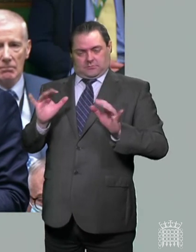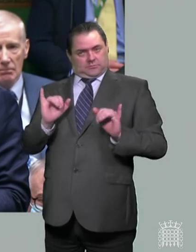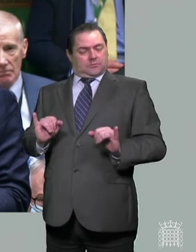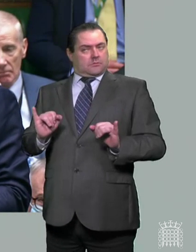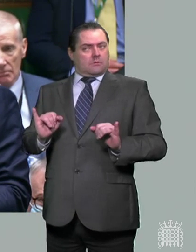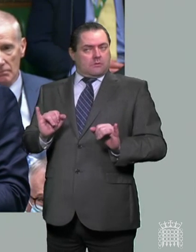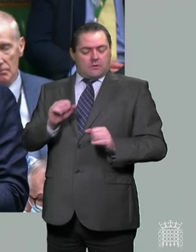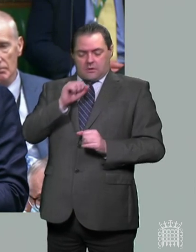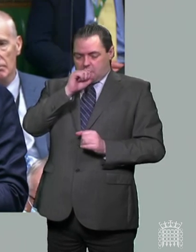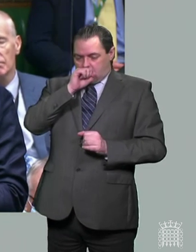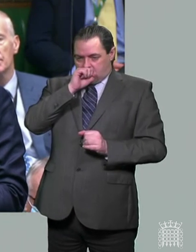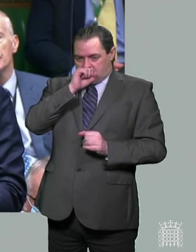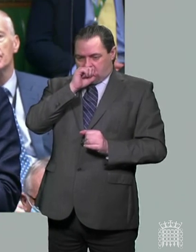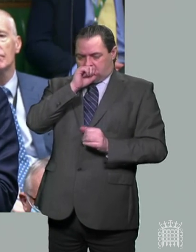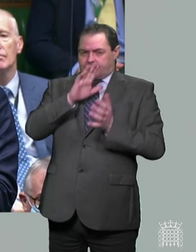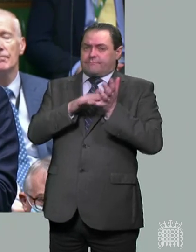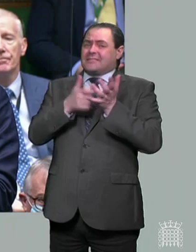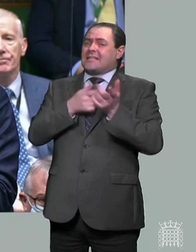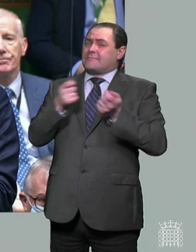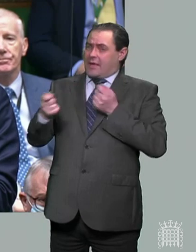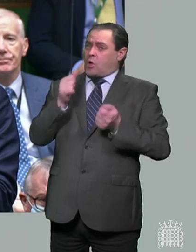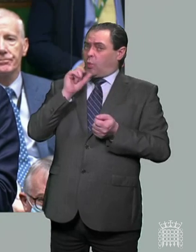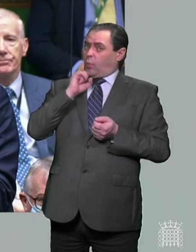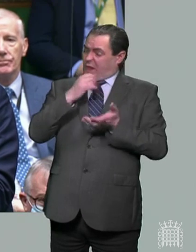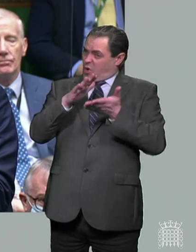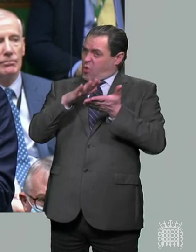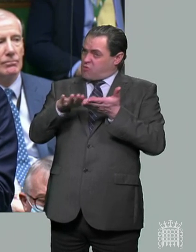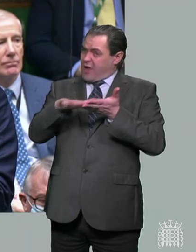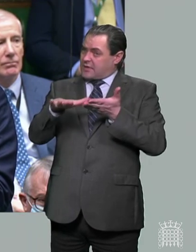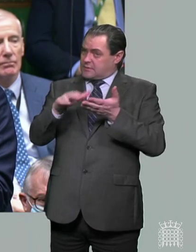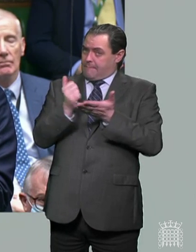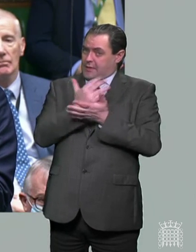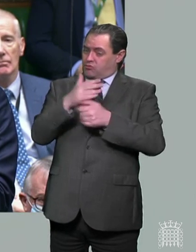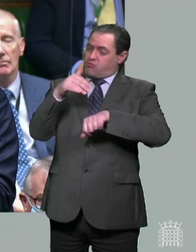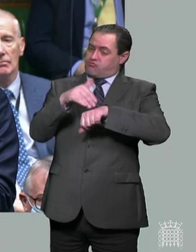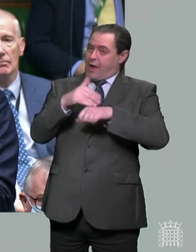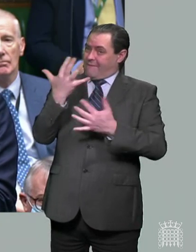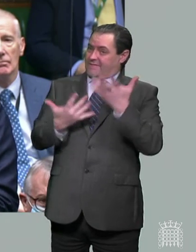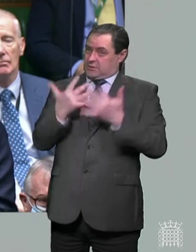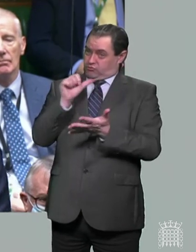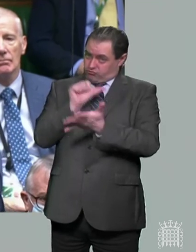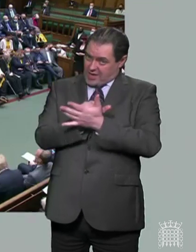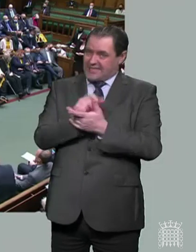Will the Prime Minister correct the record on crime figures, and apologise?